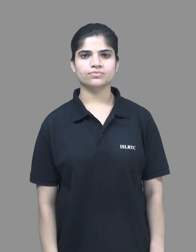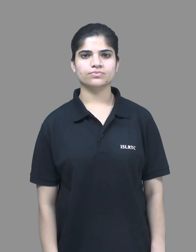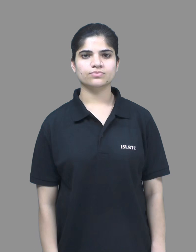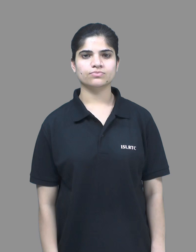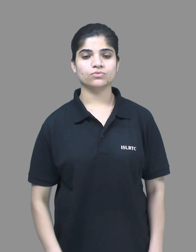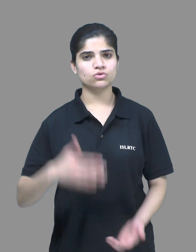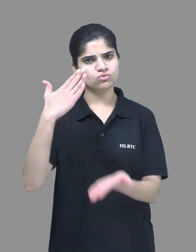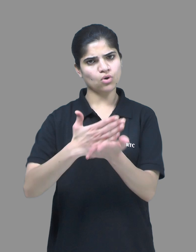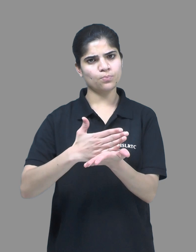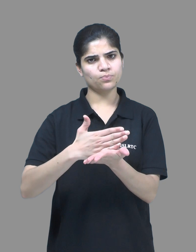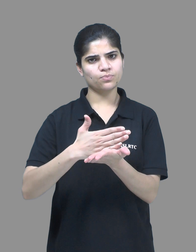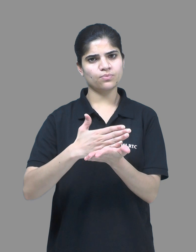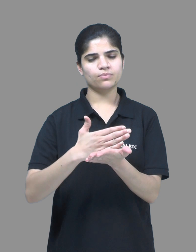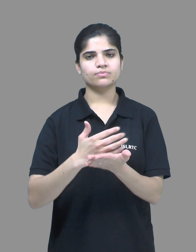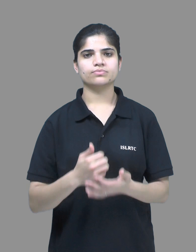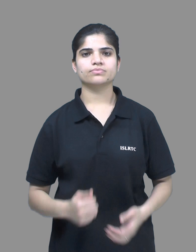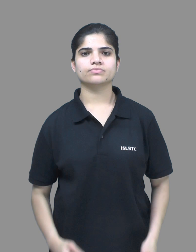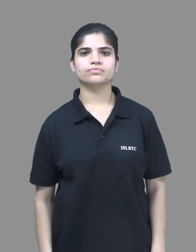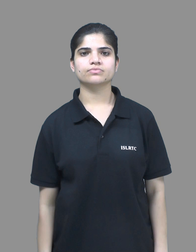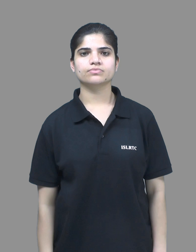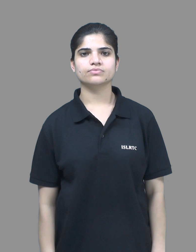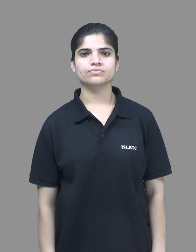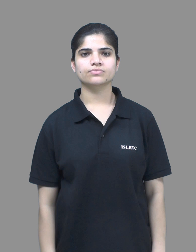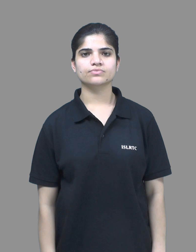Stop